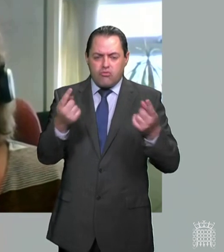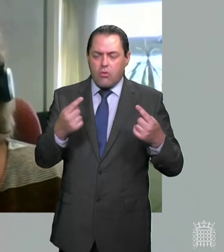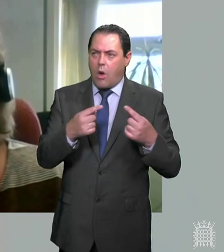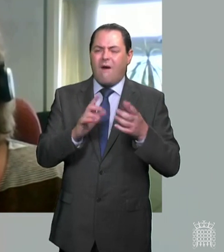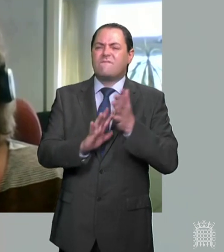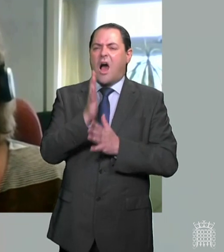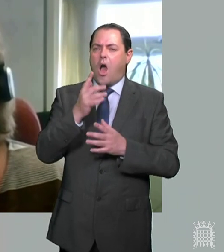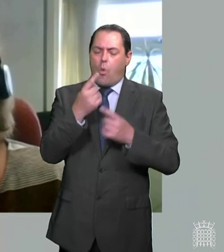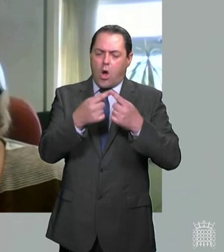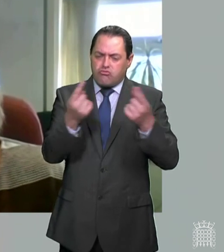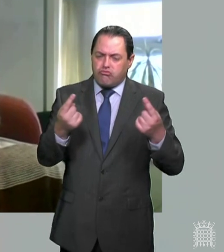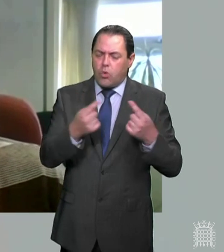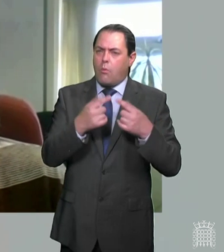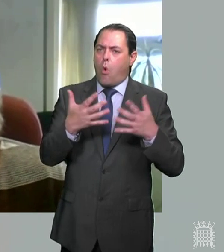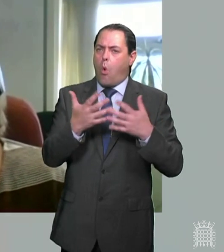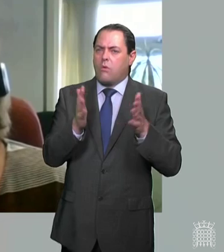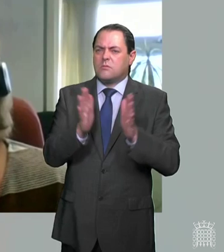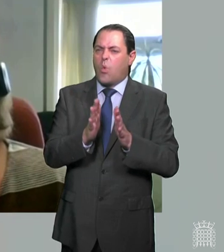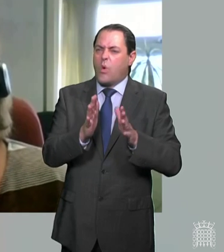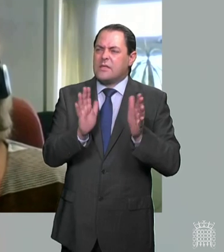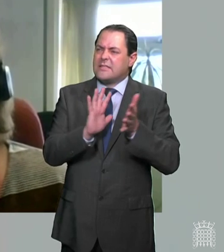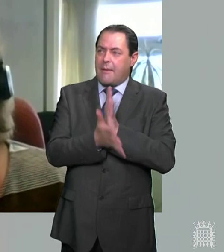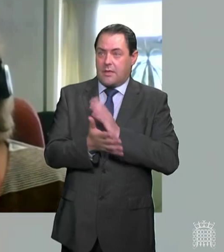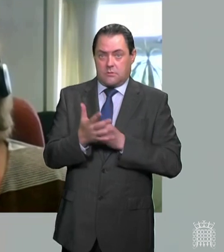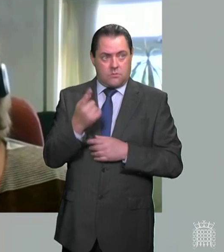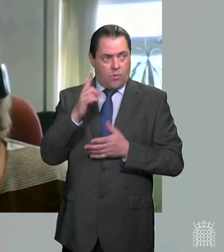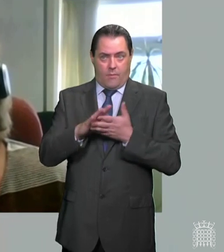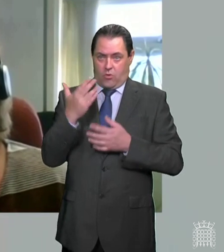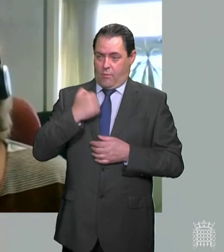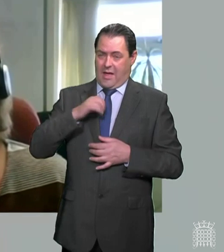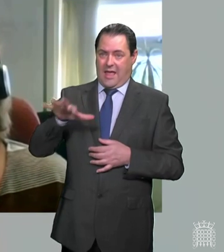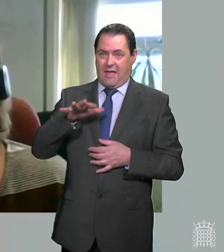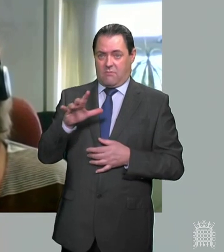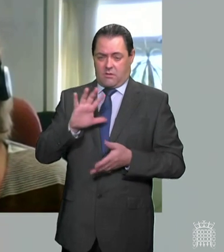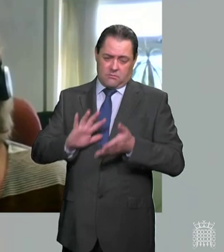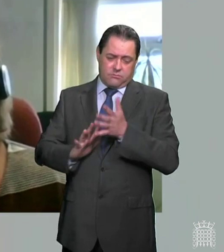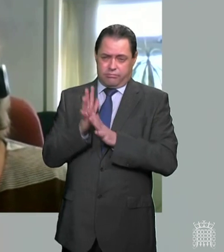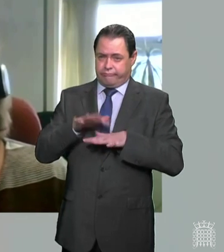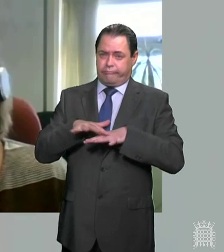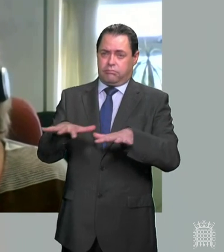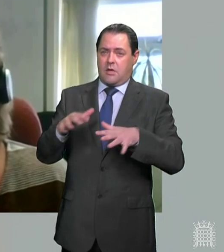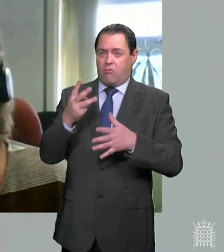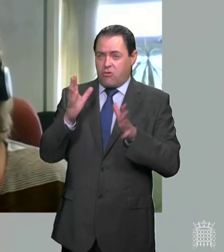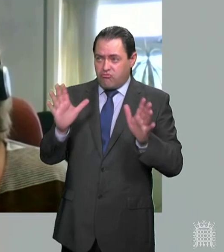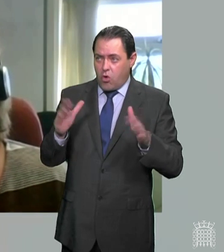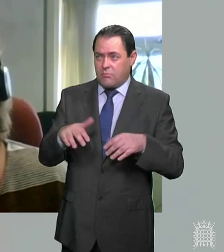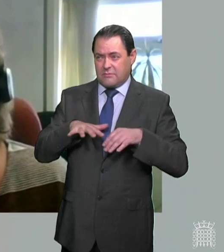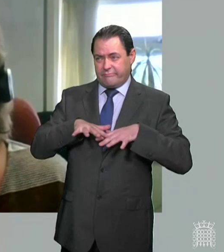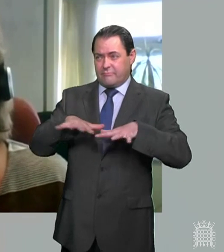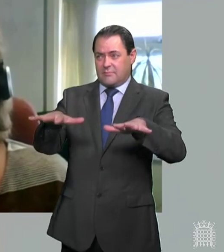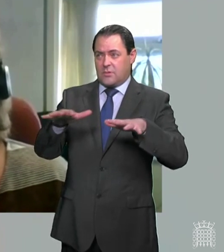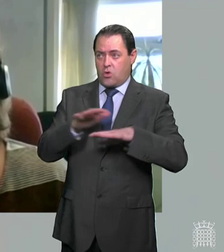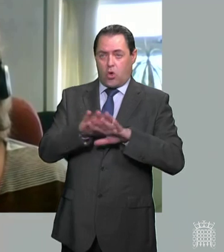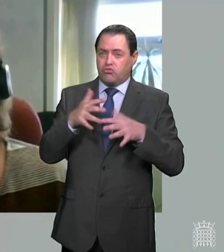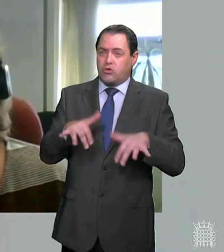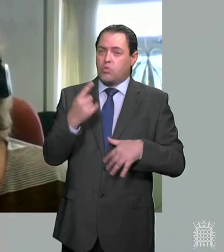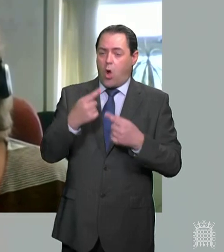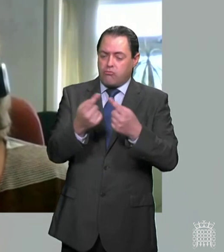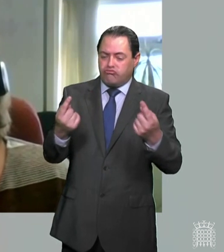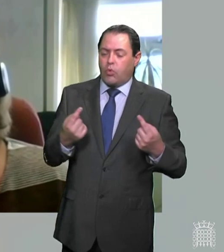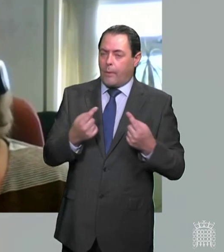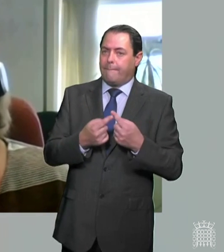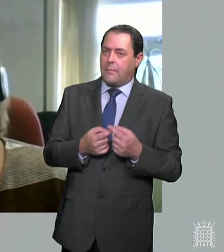The fire last month at Asmall Primary School in my constituency spread far beyond the original site and severely damaged three rooms.